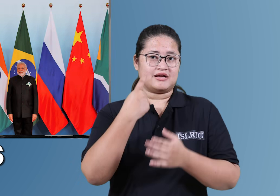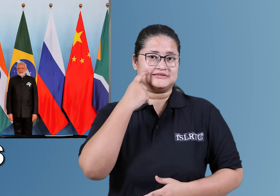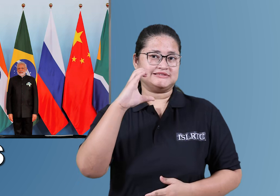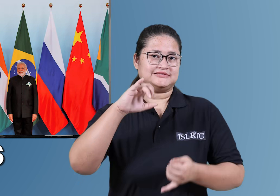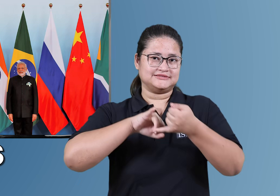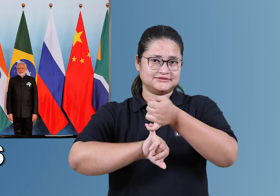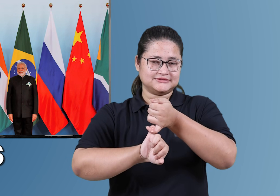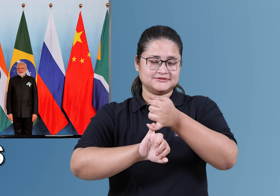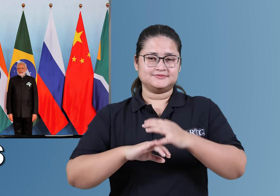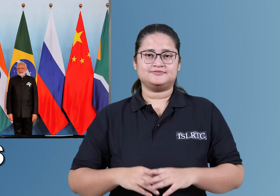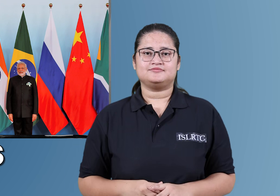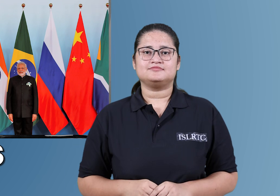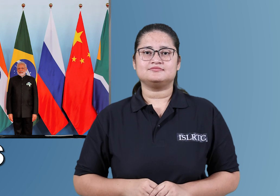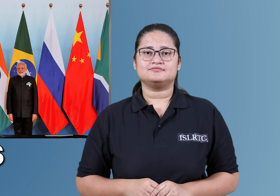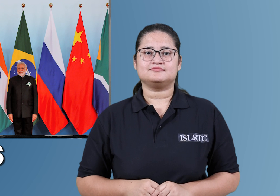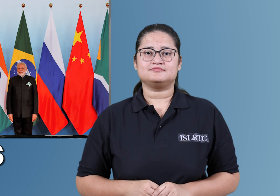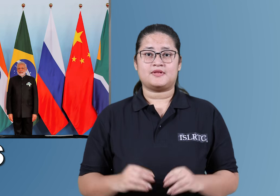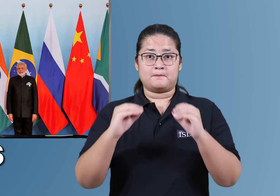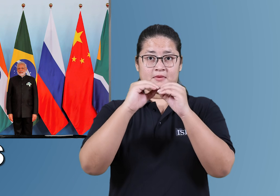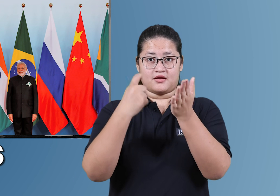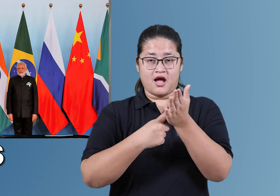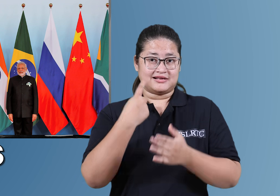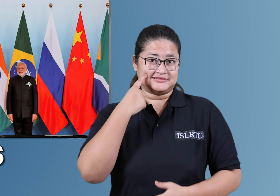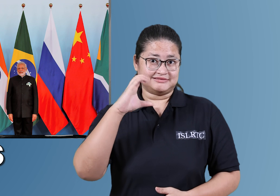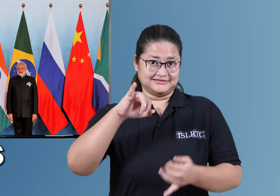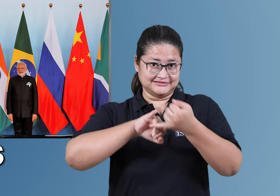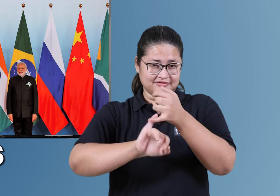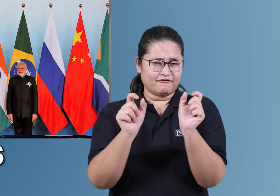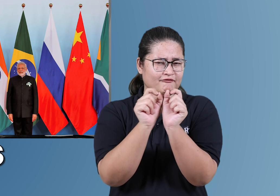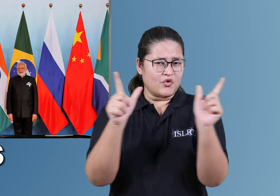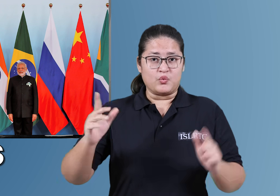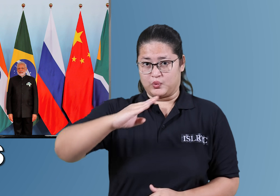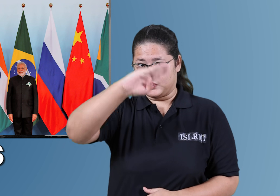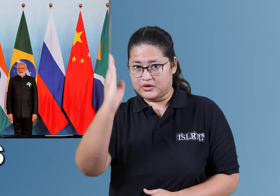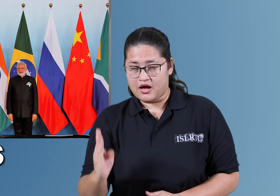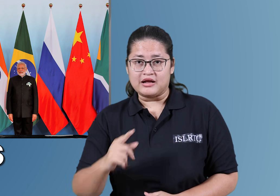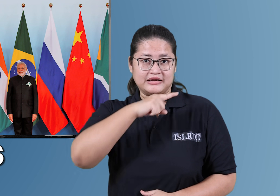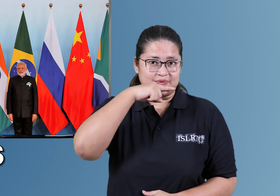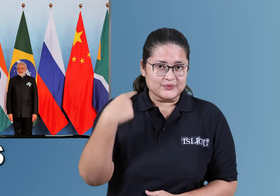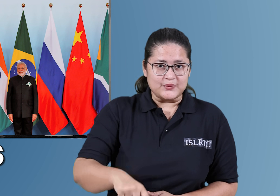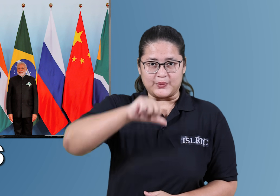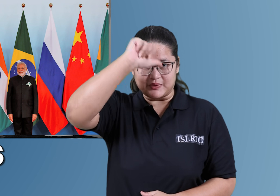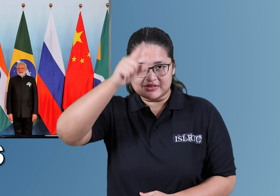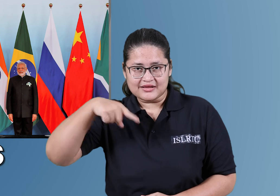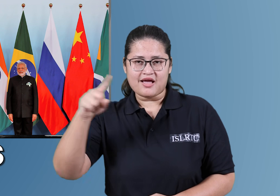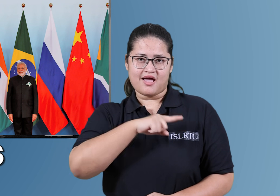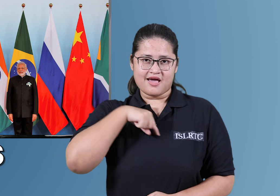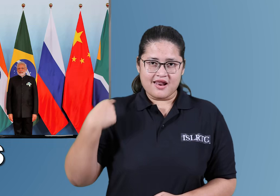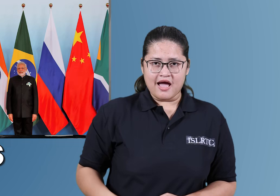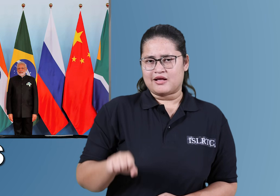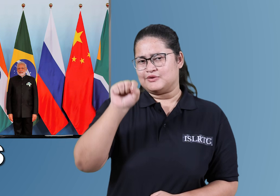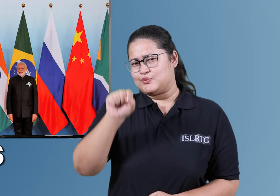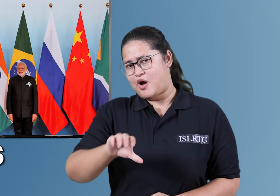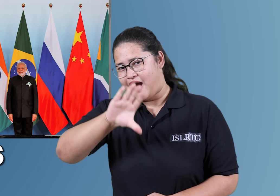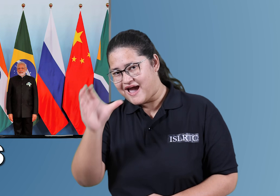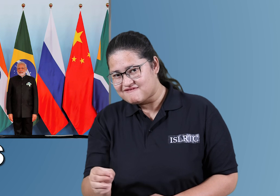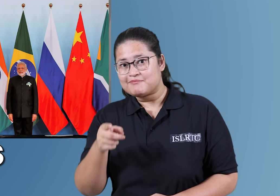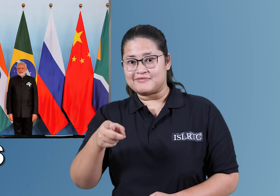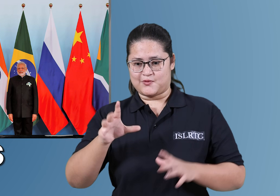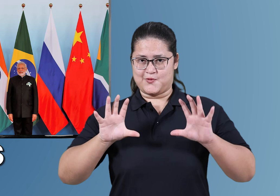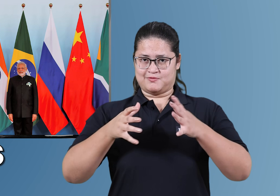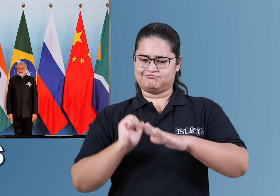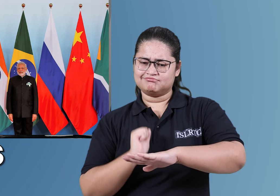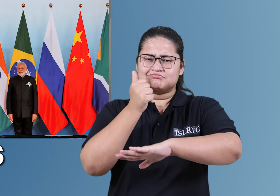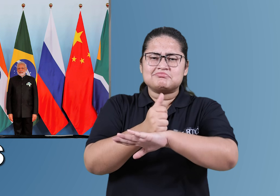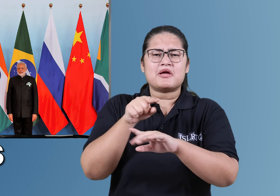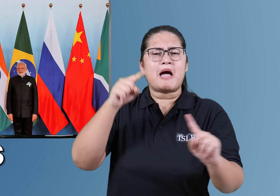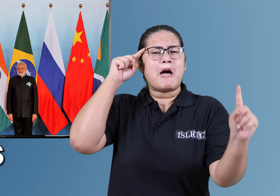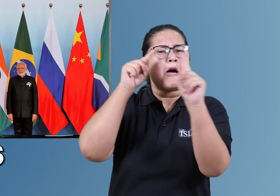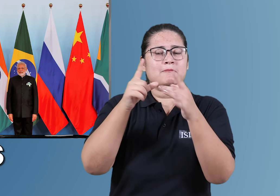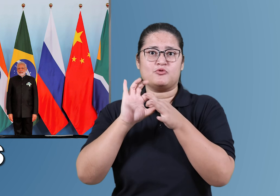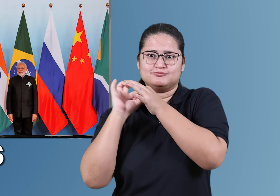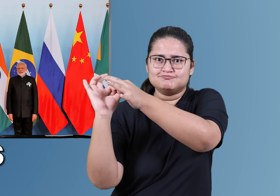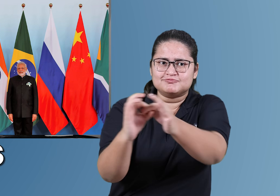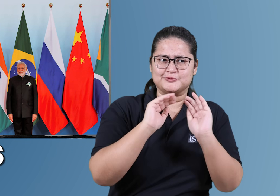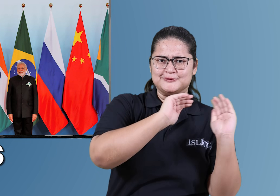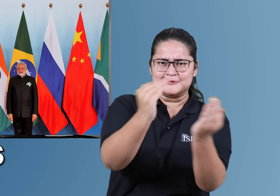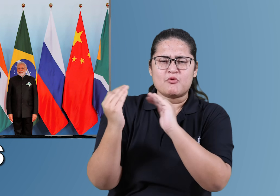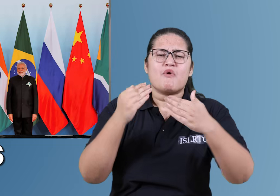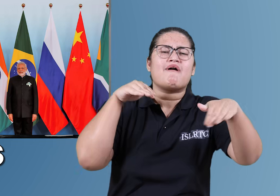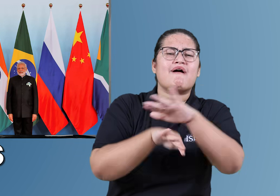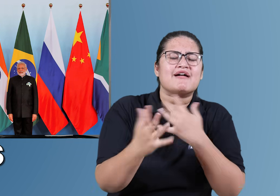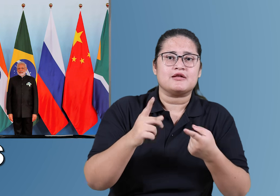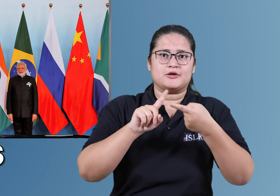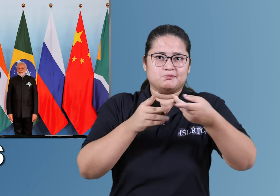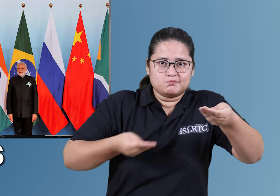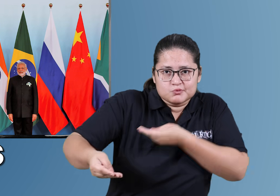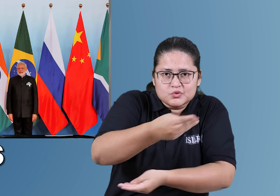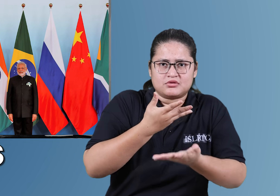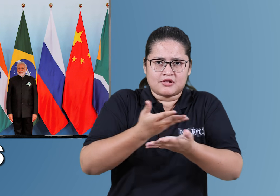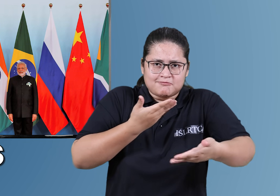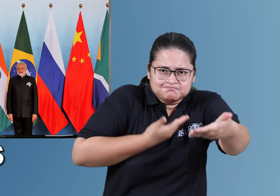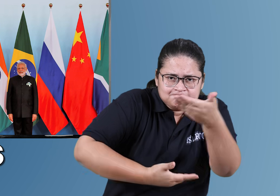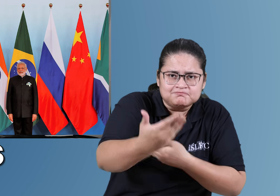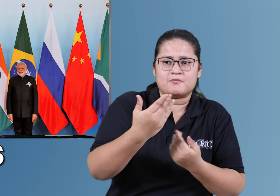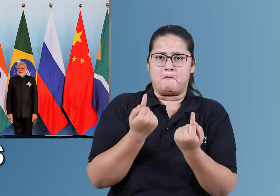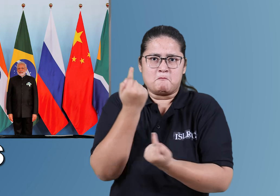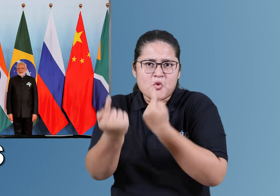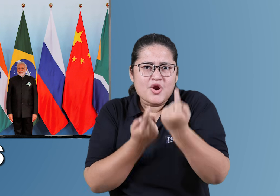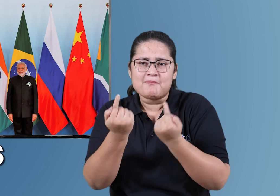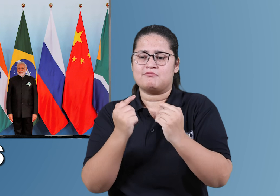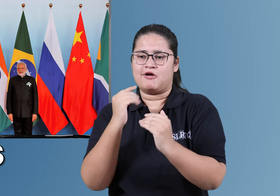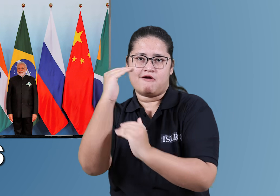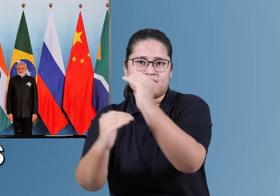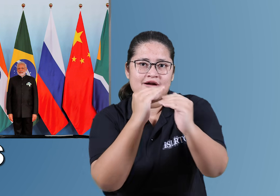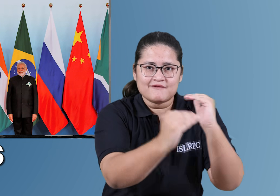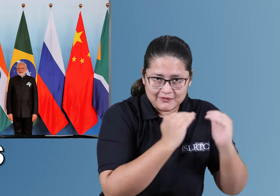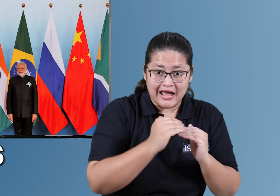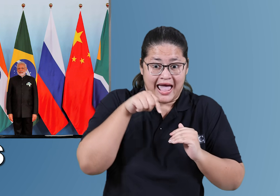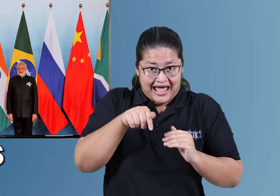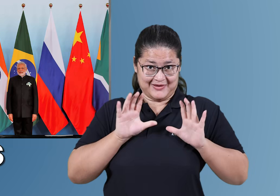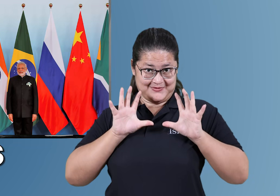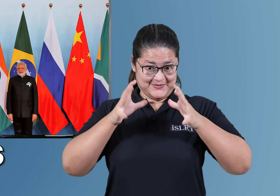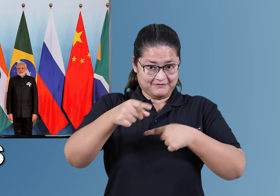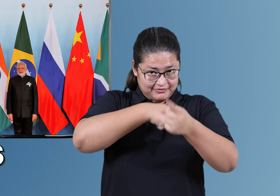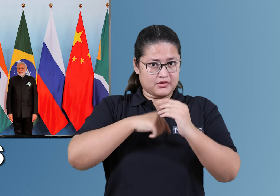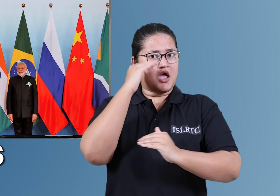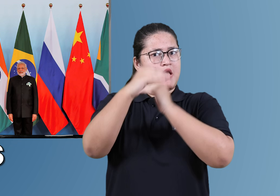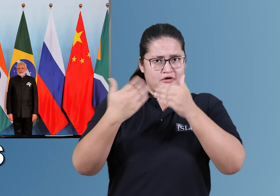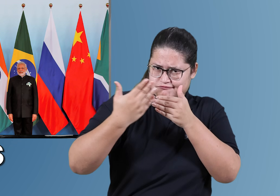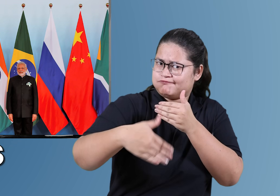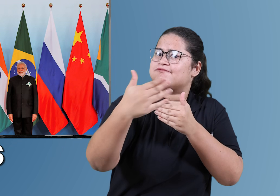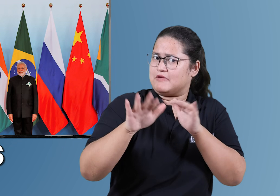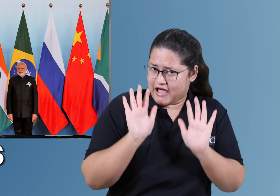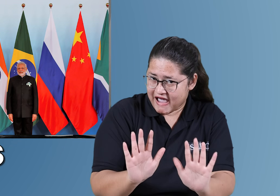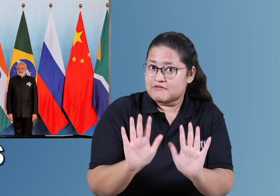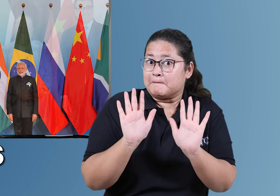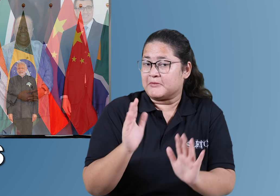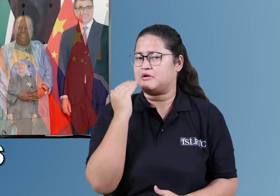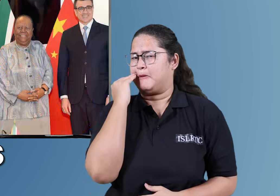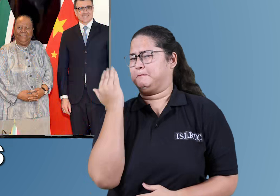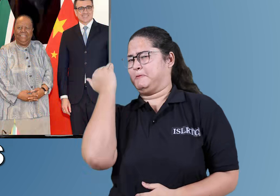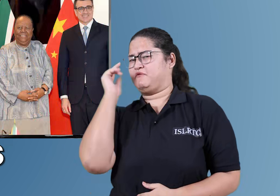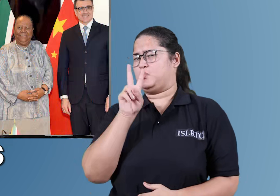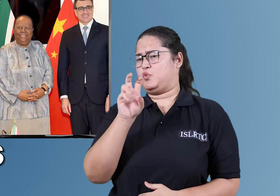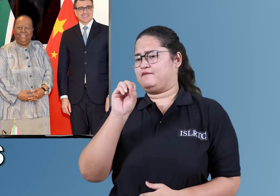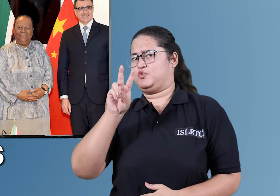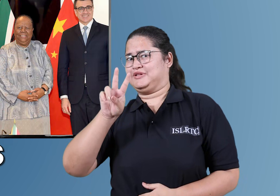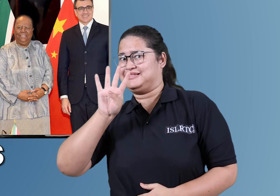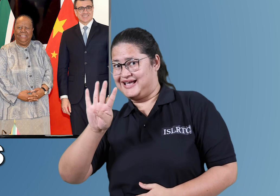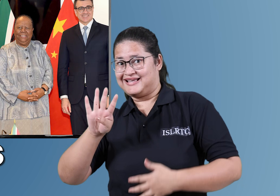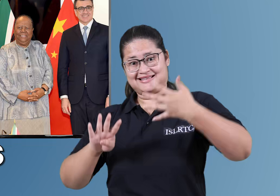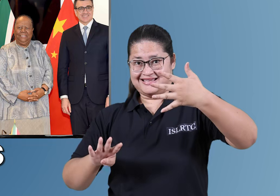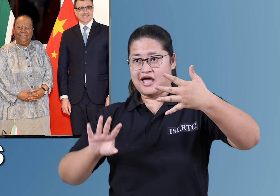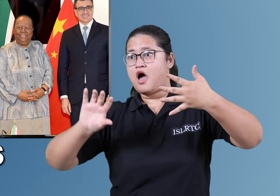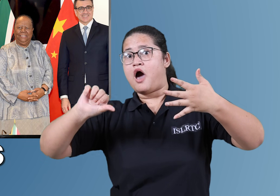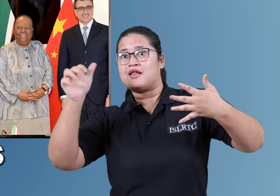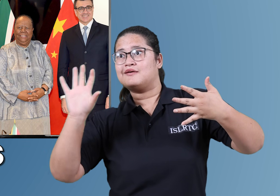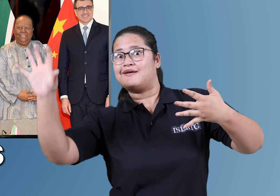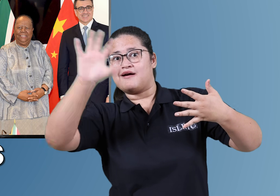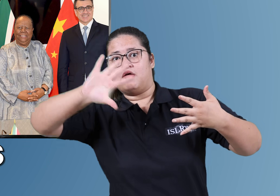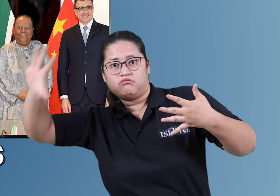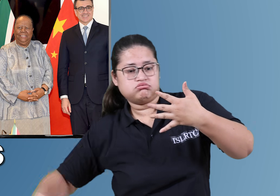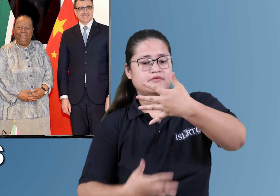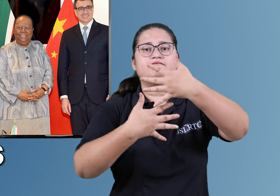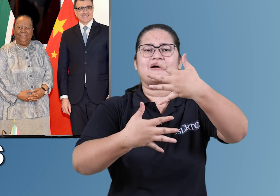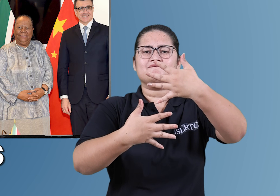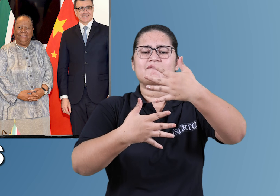BRICS BRICS represents Brazil, Russia, India, China and South Africa. This union of five major developing countries was established to promote collaboration and growth in various sectors, including the economy, trade and politics. In 2024, five additional countries Egypt, Ethiopia,